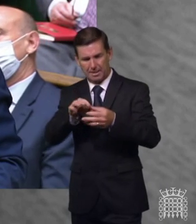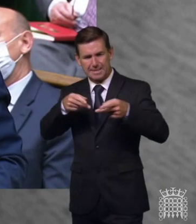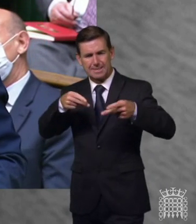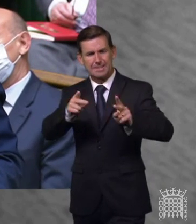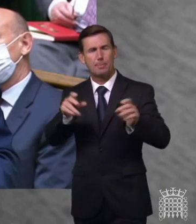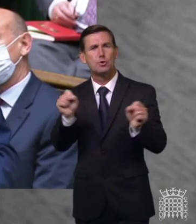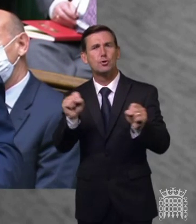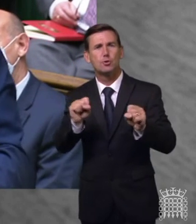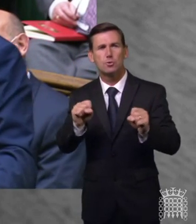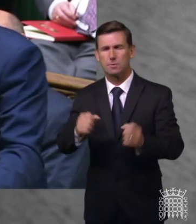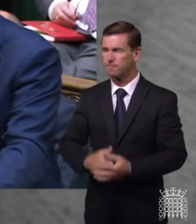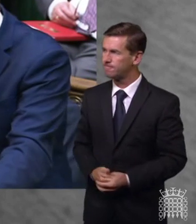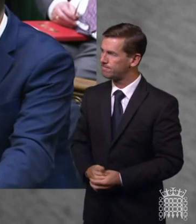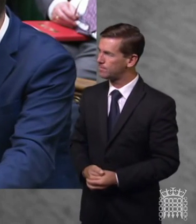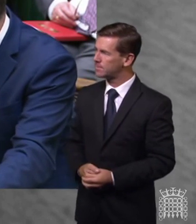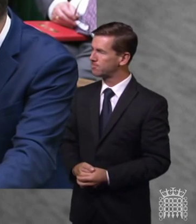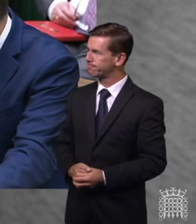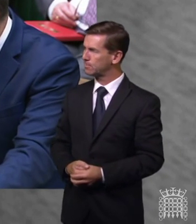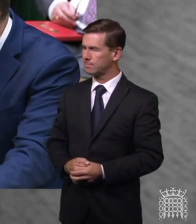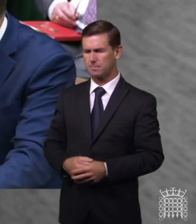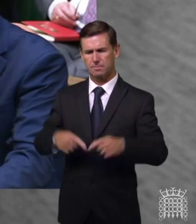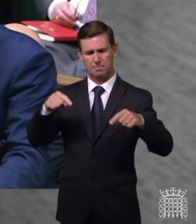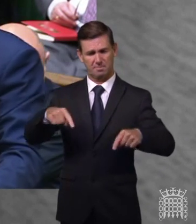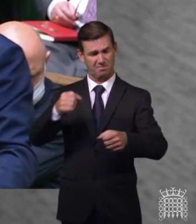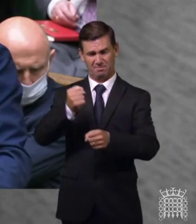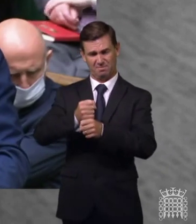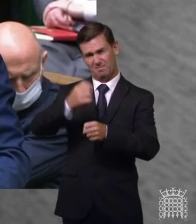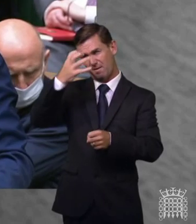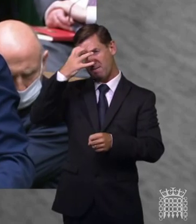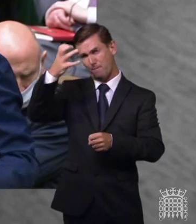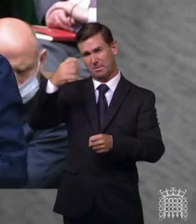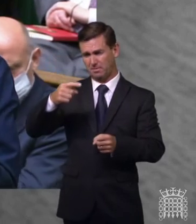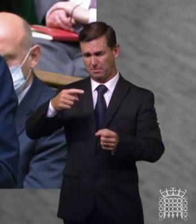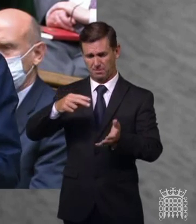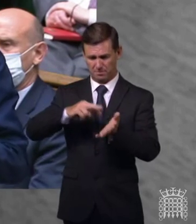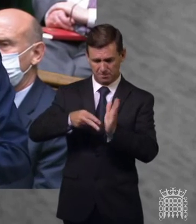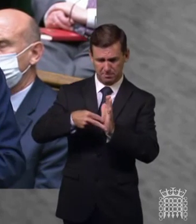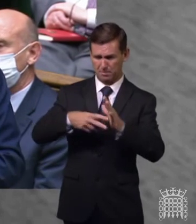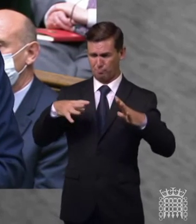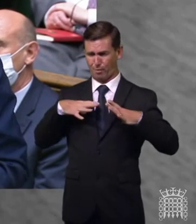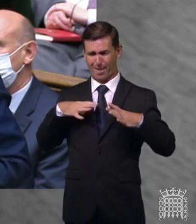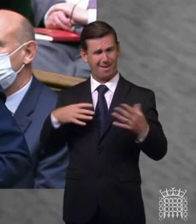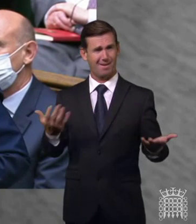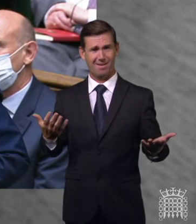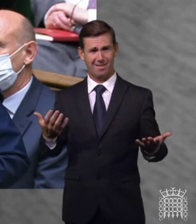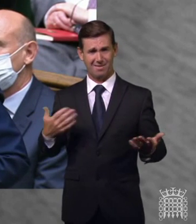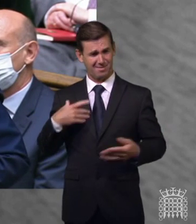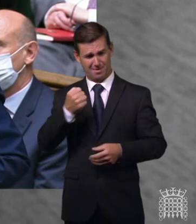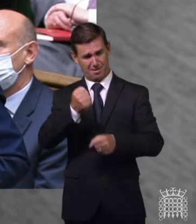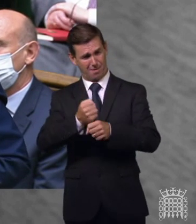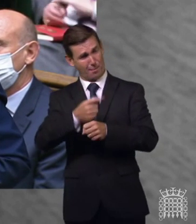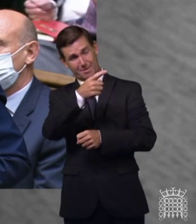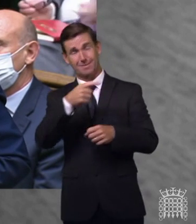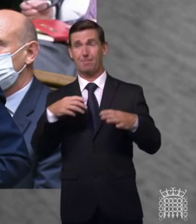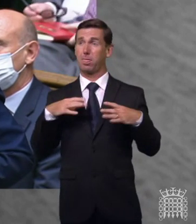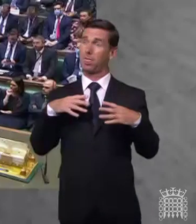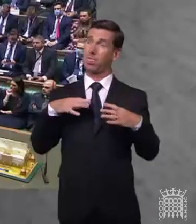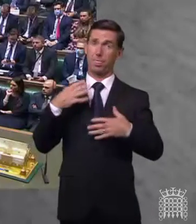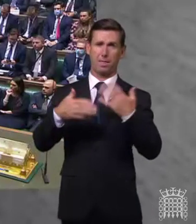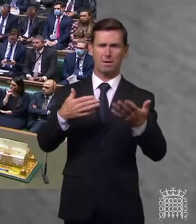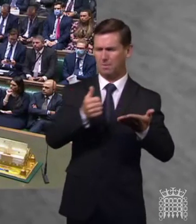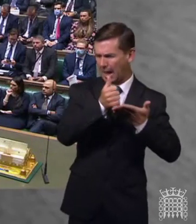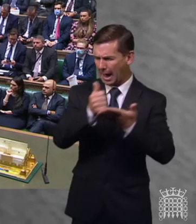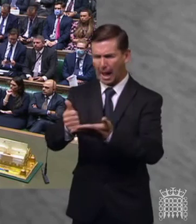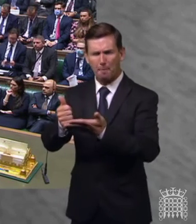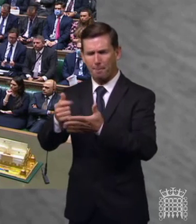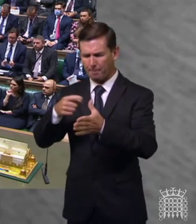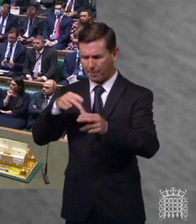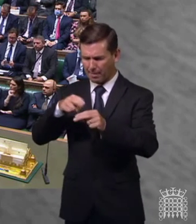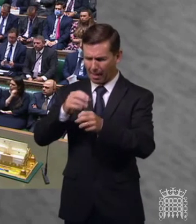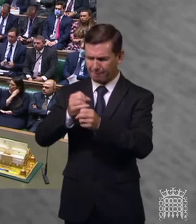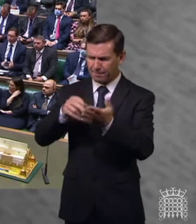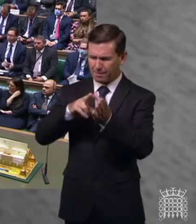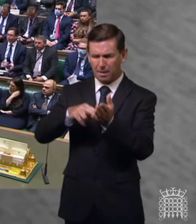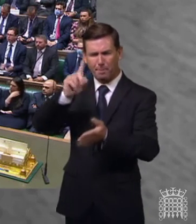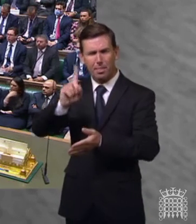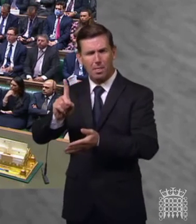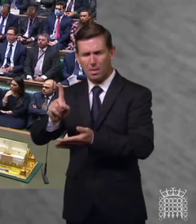Yet again, the Government seem ill-prepared and unwilling, just as they have been too slow to provide sanctuary to Afghans who have served alongside Britain.